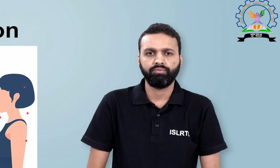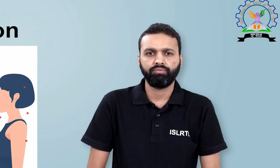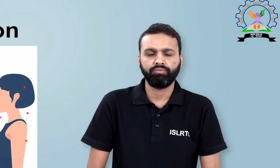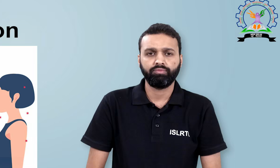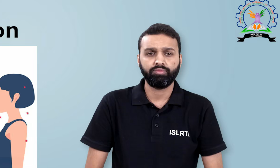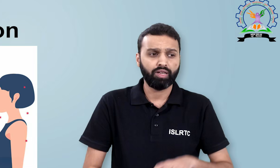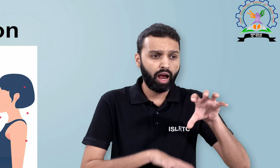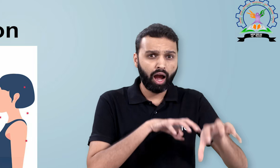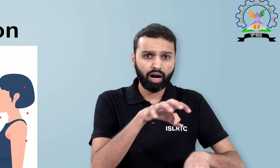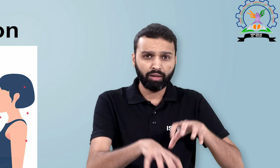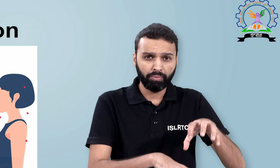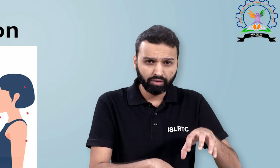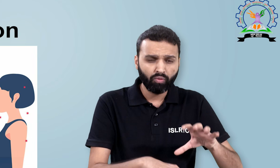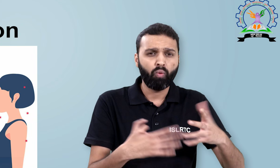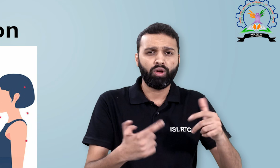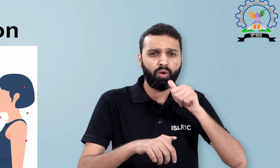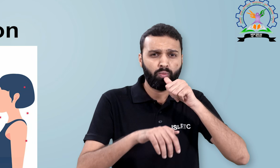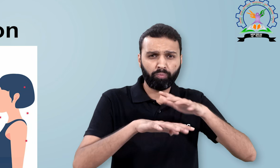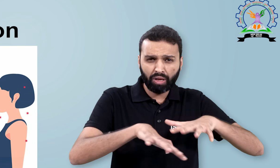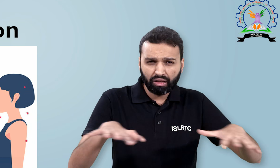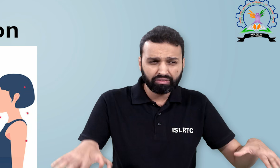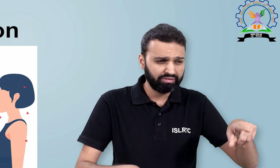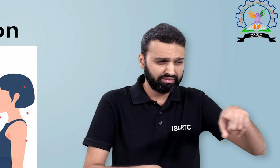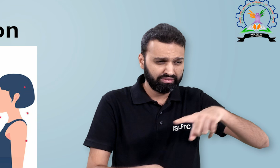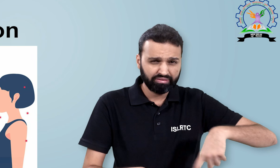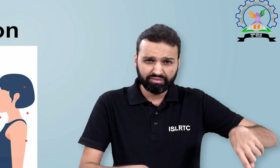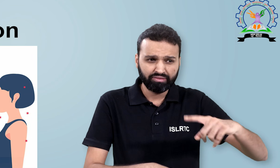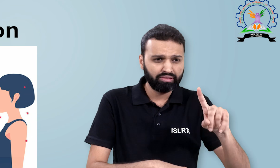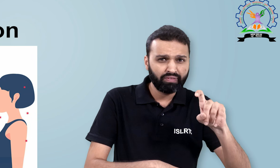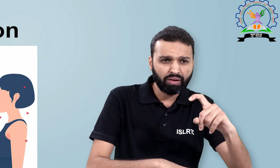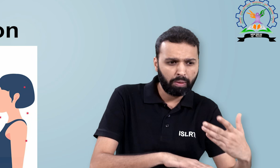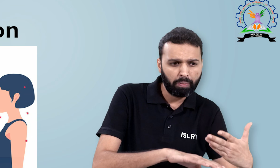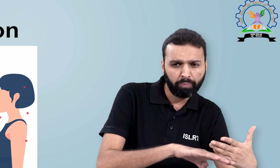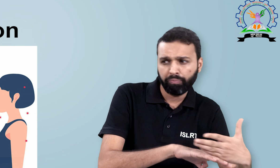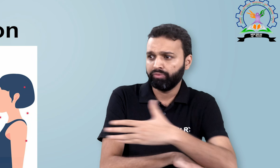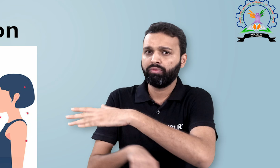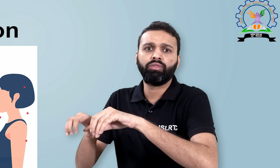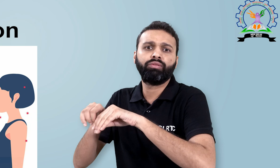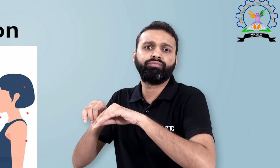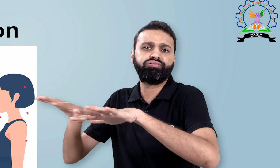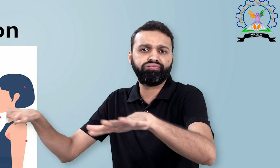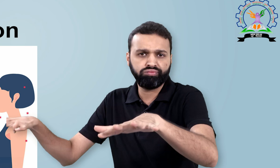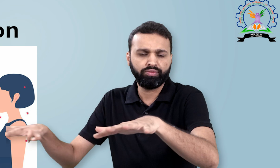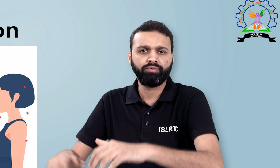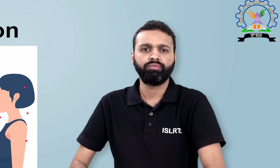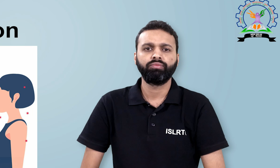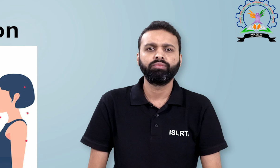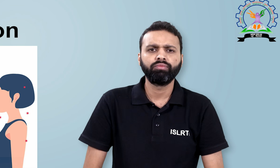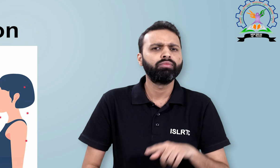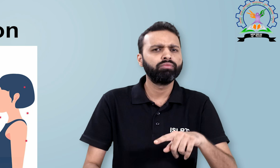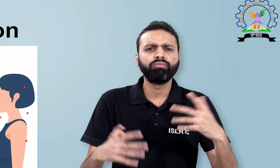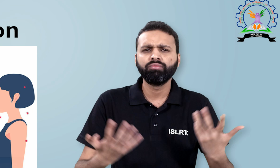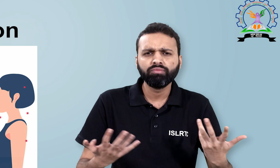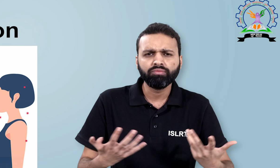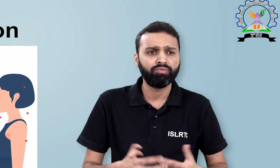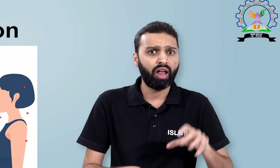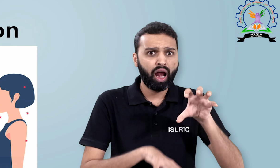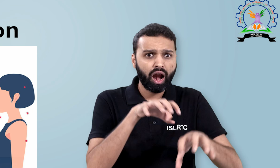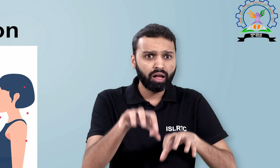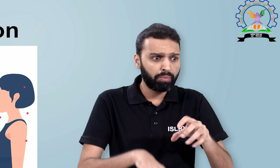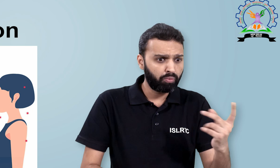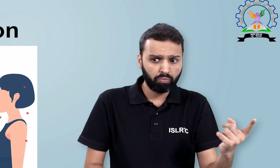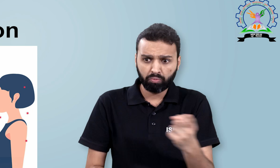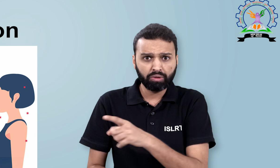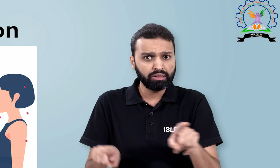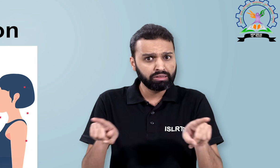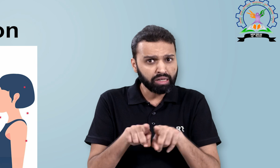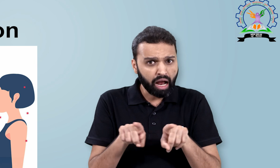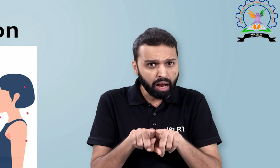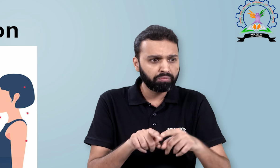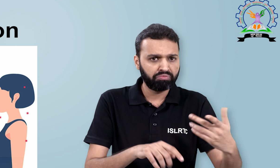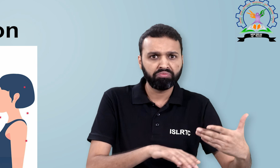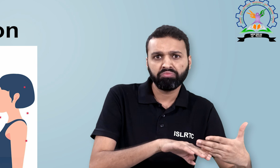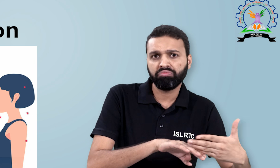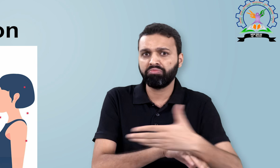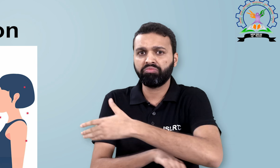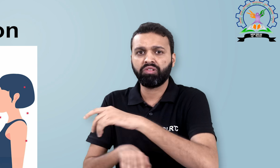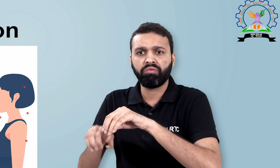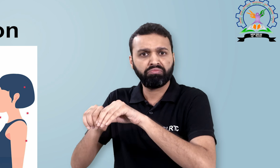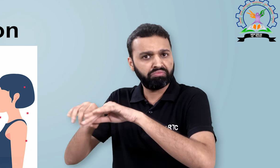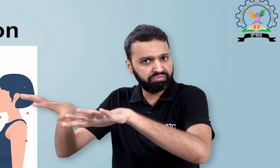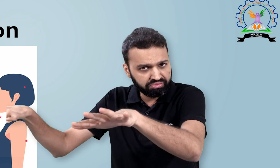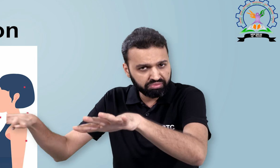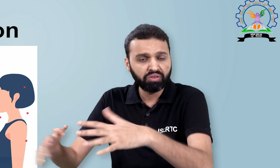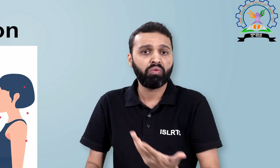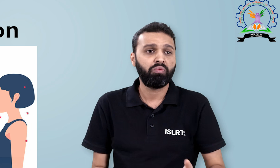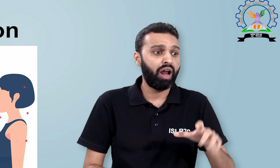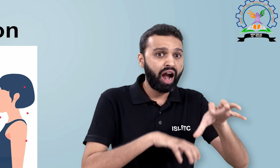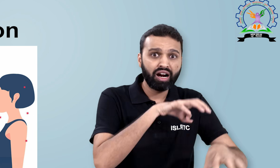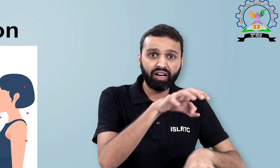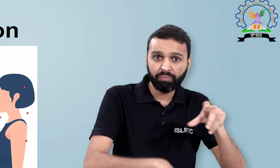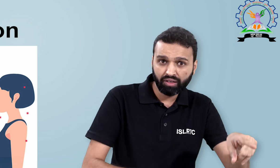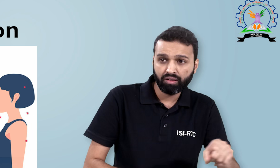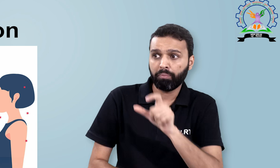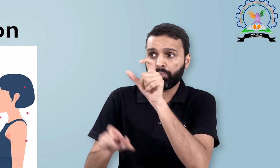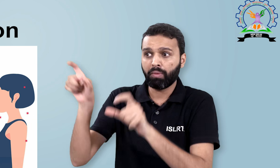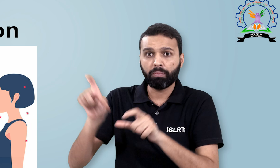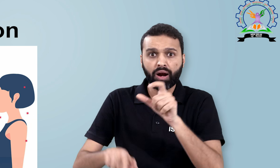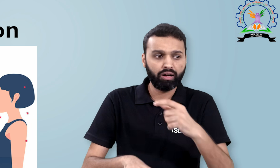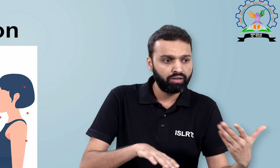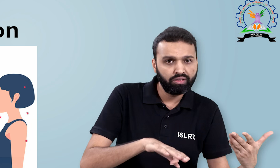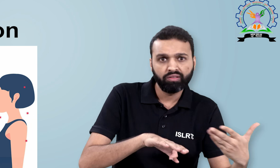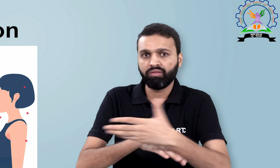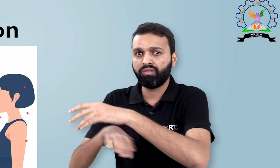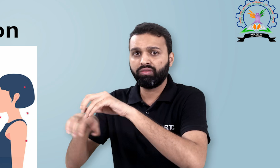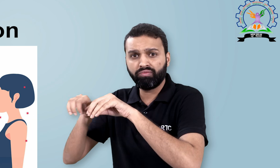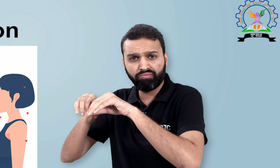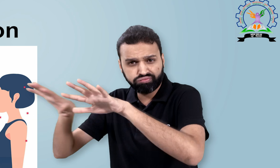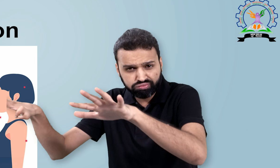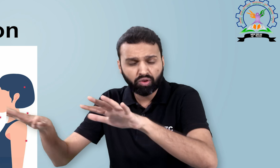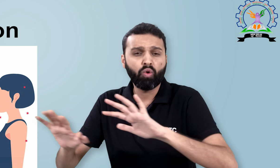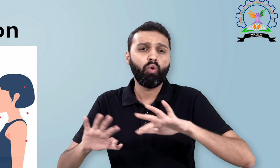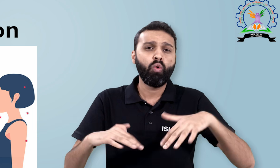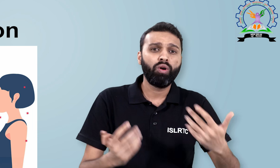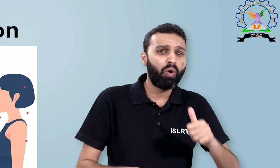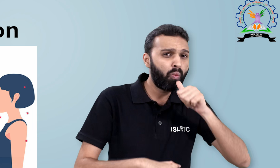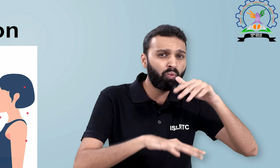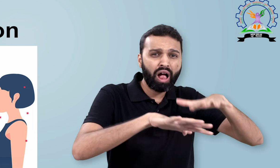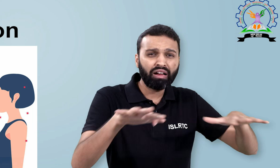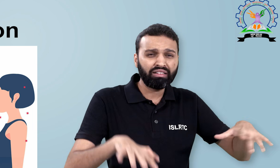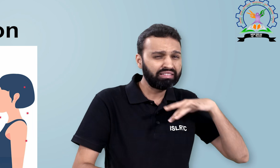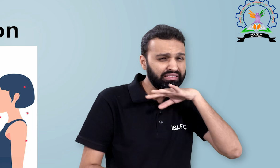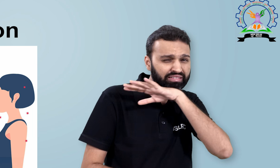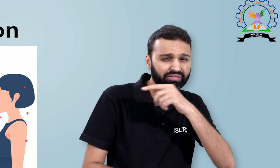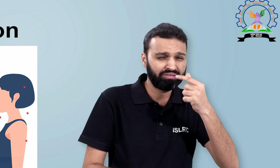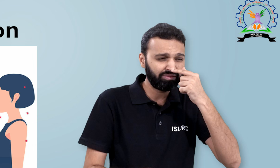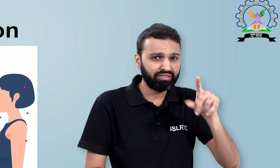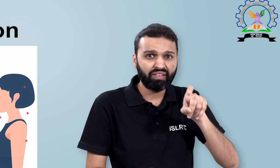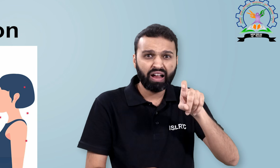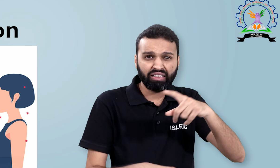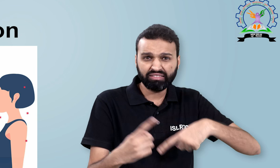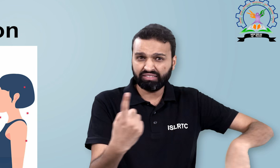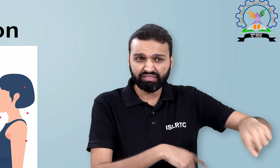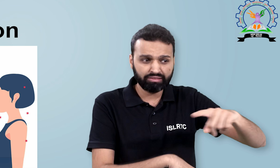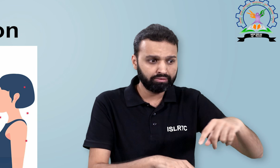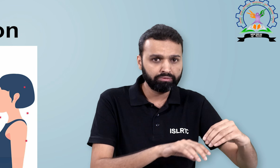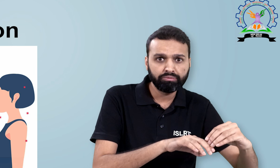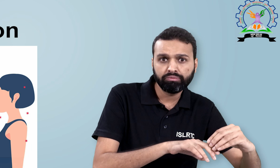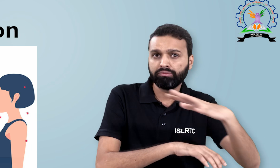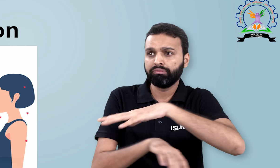Transmission Transmission is the transfer of infections, diseases through various means such as spread of diseases from animal to animal or animal to human or water bodies infecting the surrounding habitat.